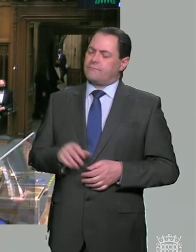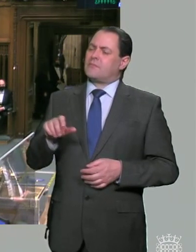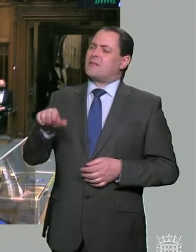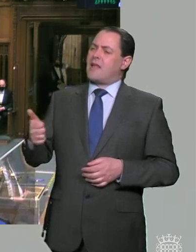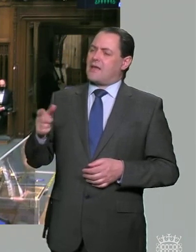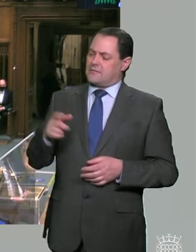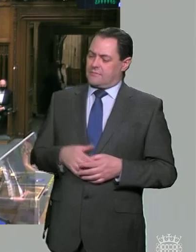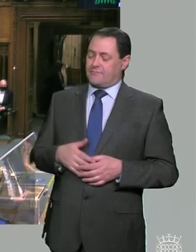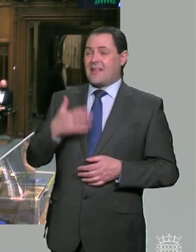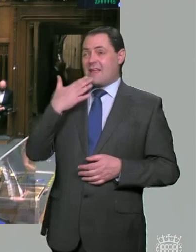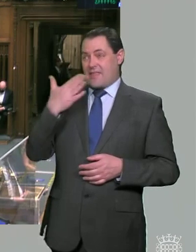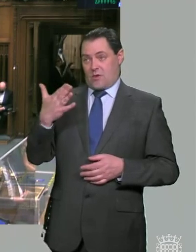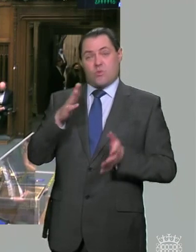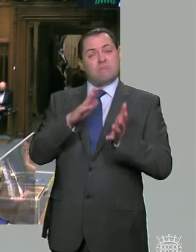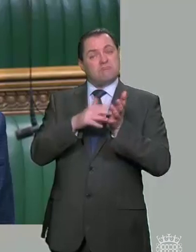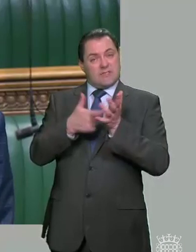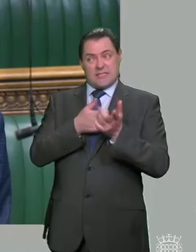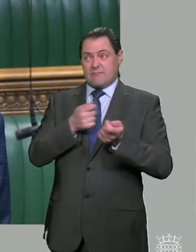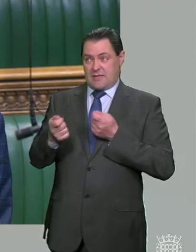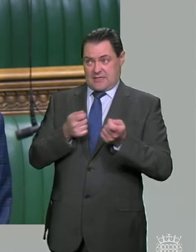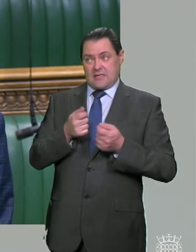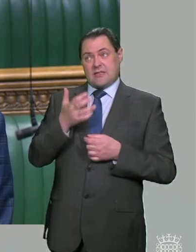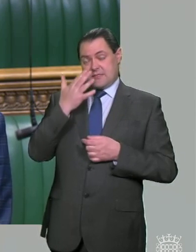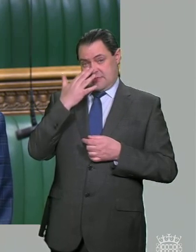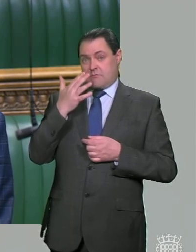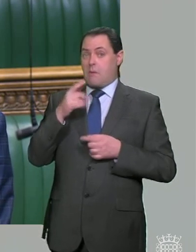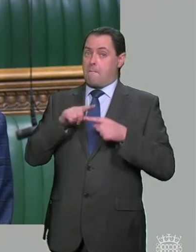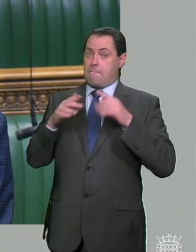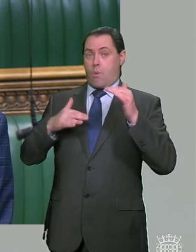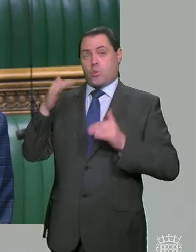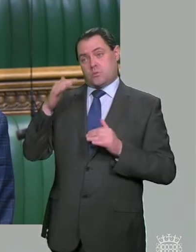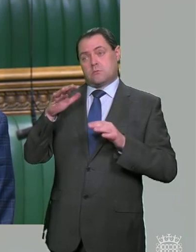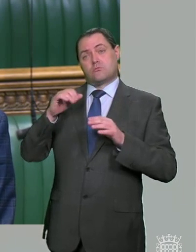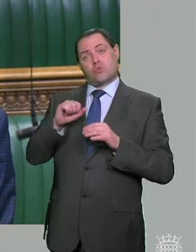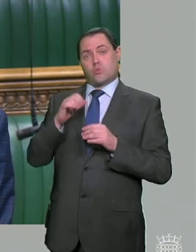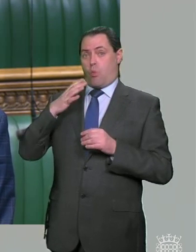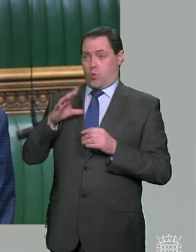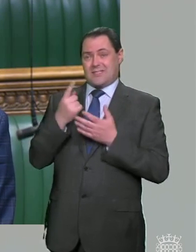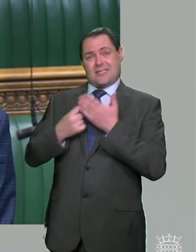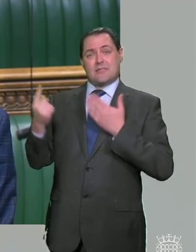The Prime Minister will be aware that opinion polls continue to show a majority in favour of Scottish independence.